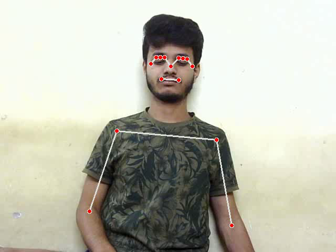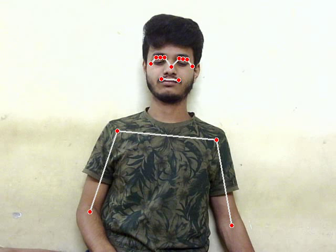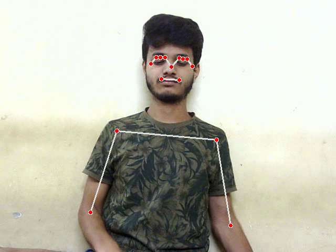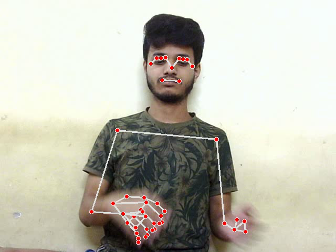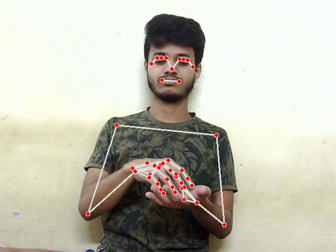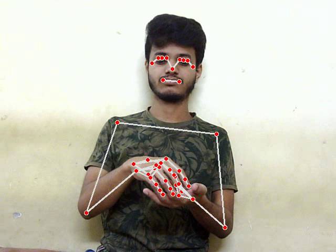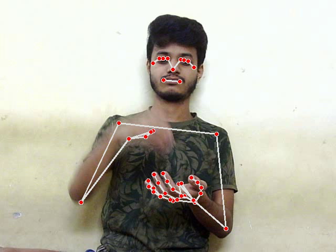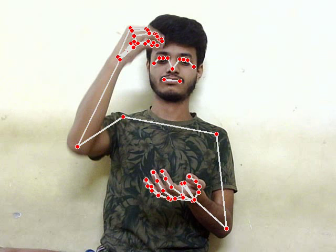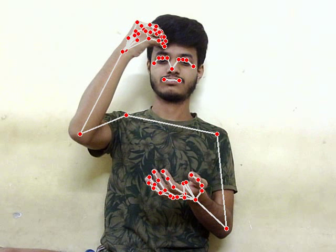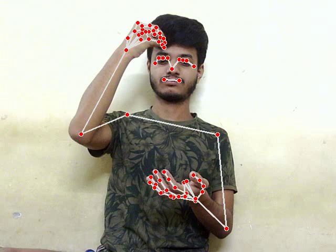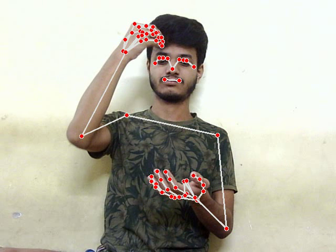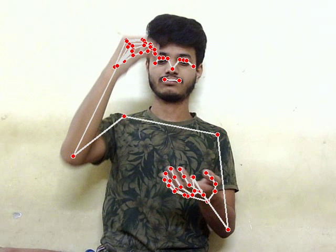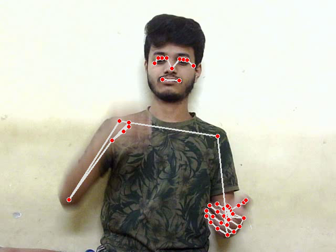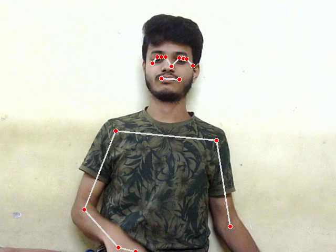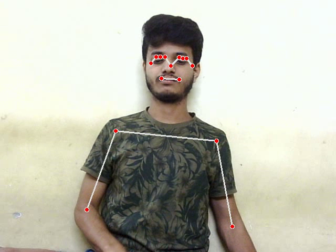learn